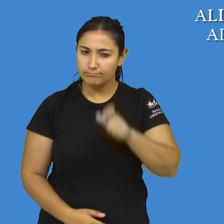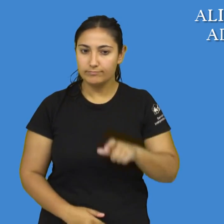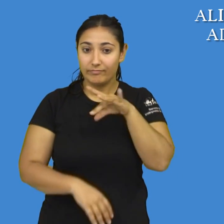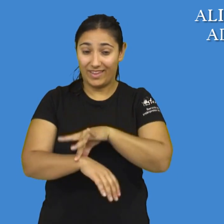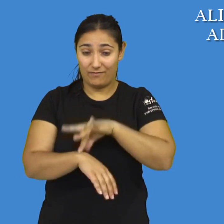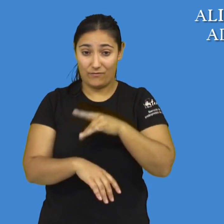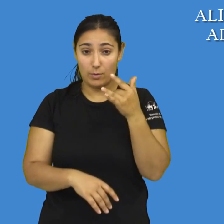enfermo